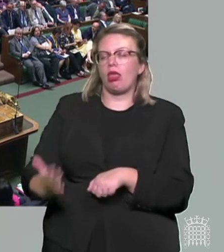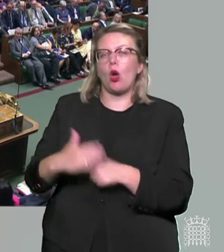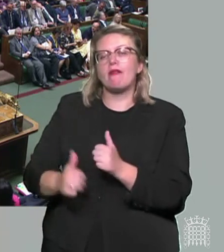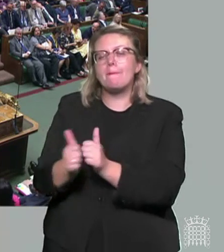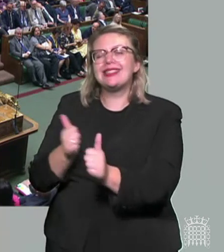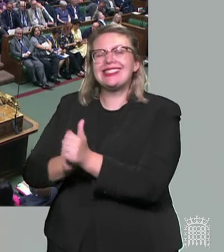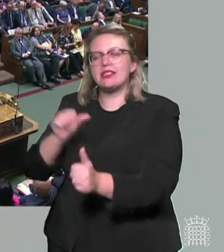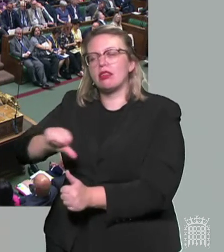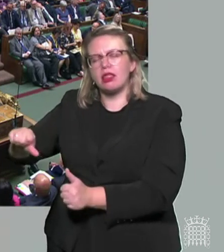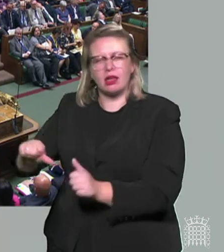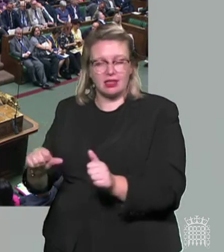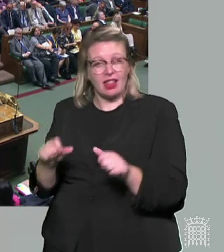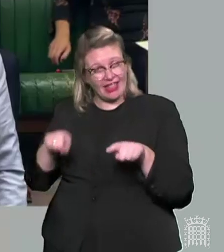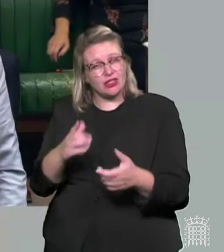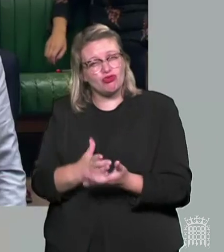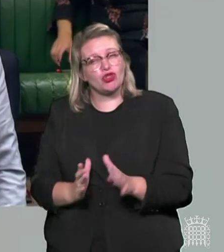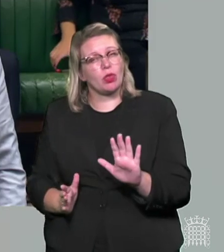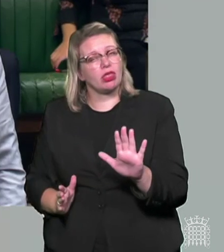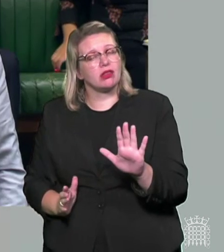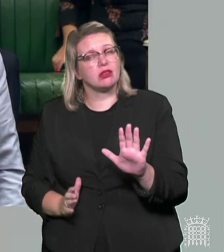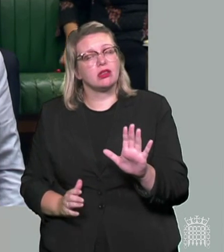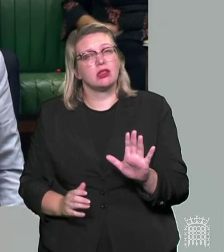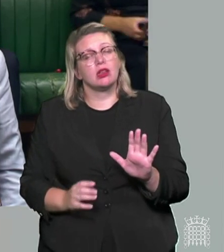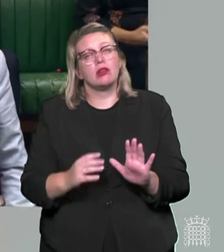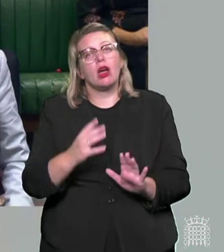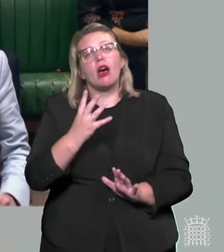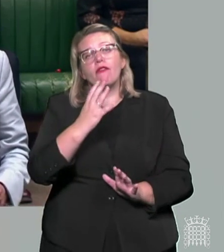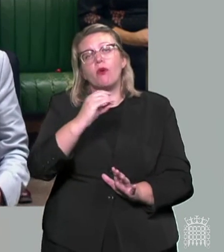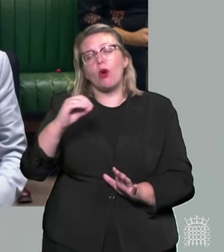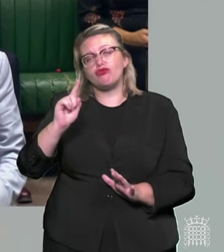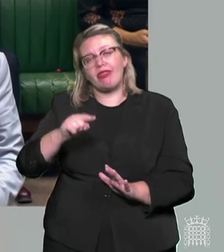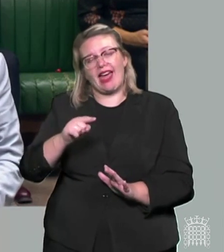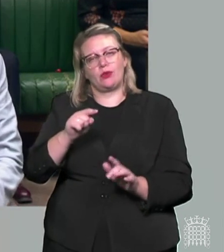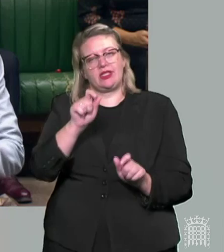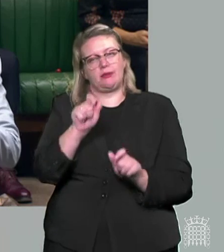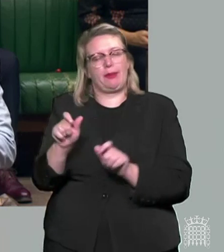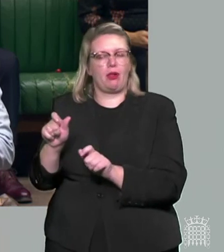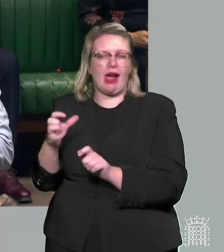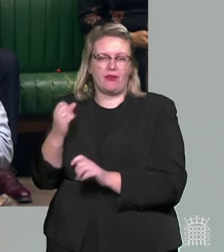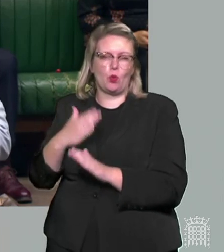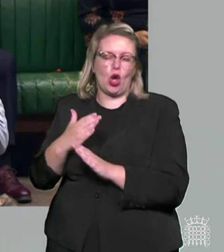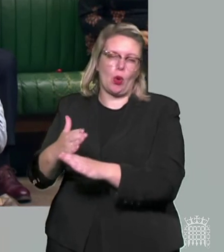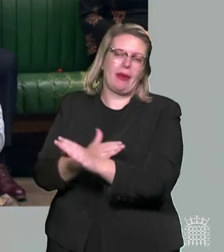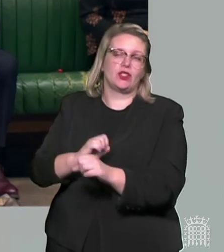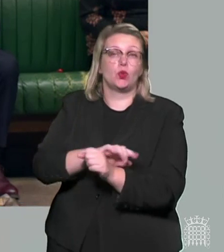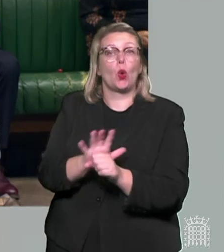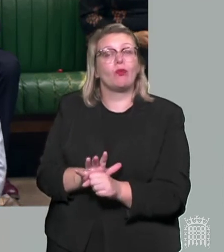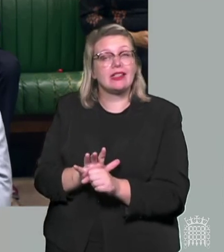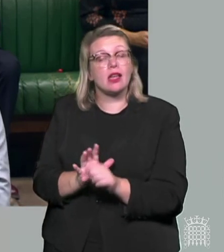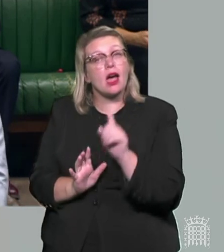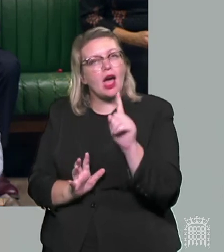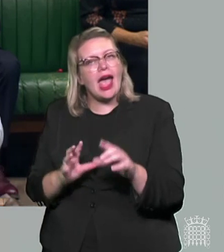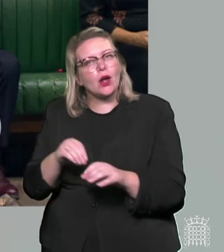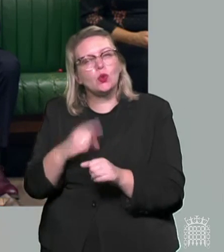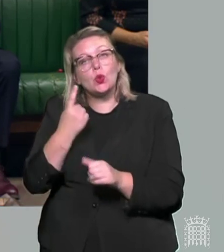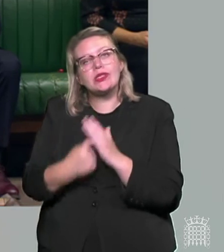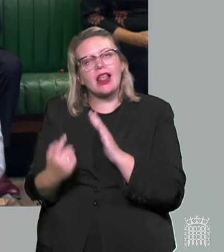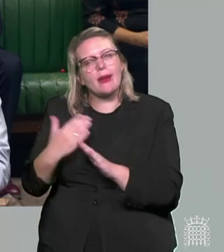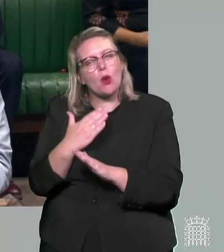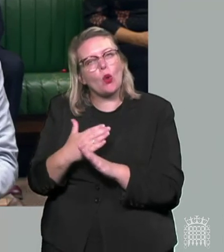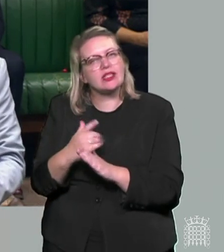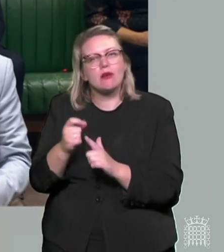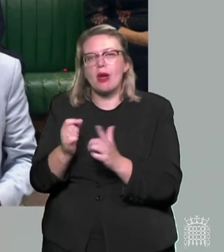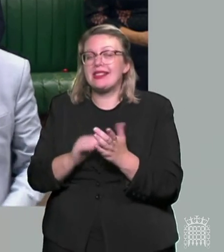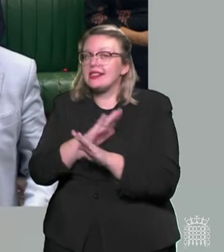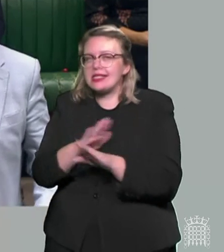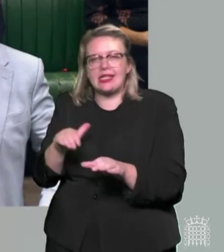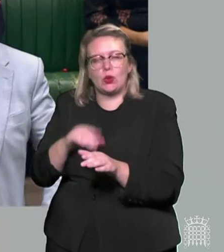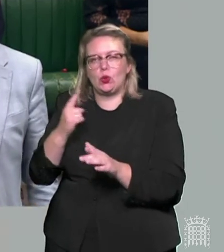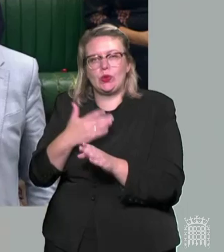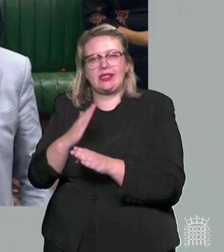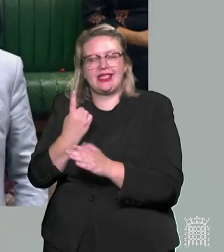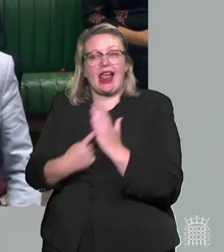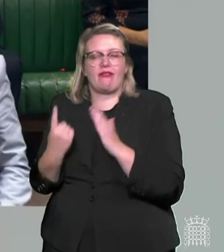Let’s listen to the truth: 400,000 fewer people in jobs than before the pandemic if we include the self-employed, which the Prime Minister does not.